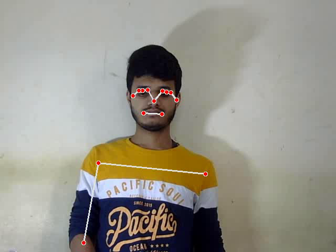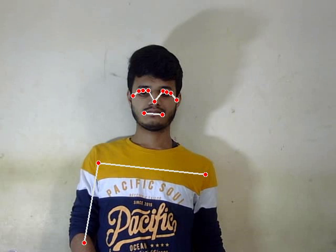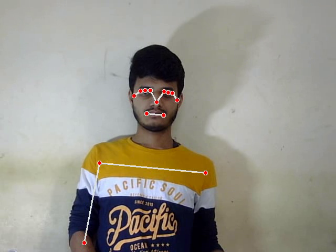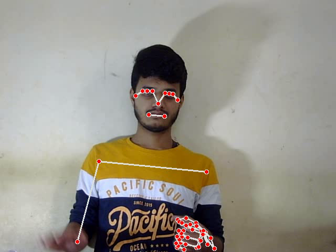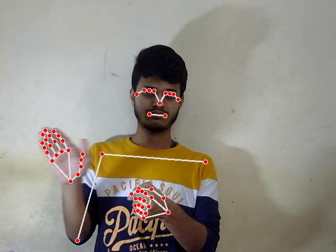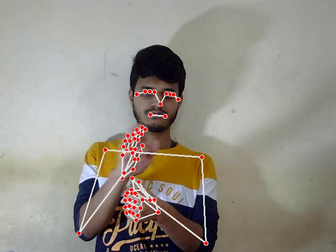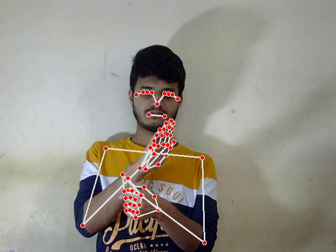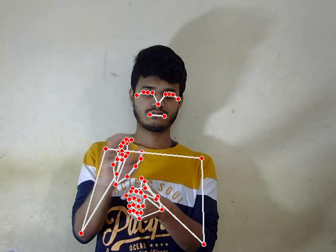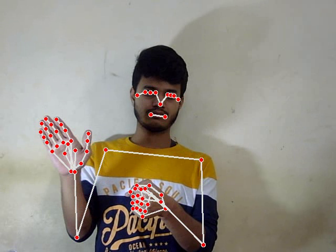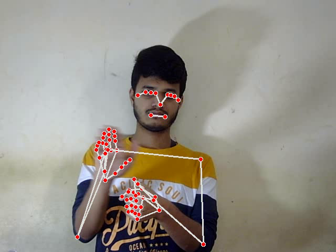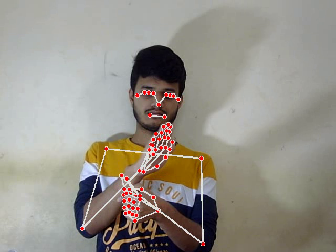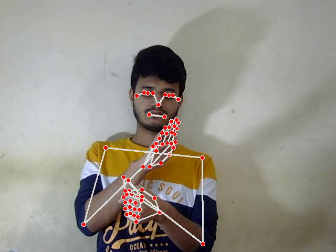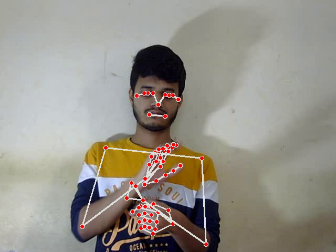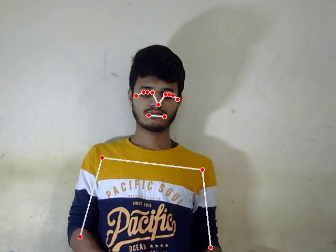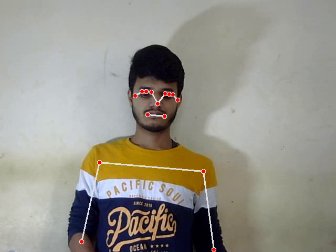busy